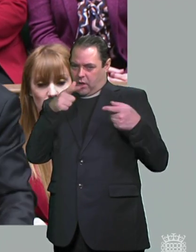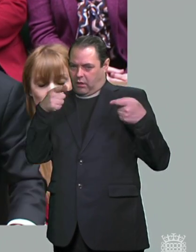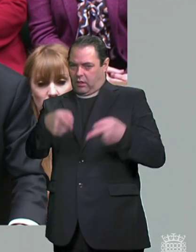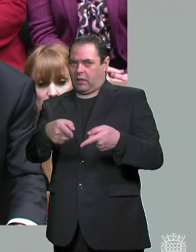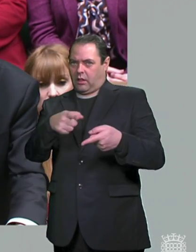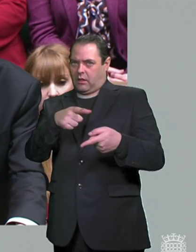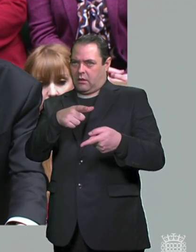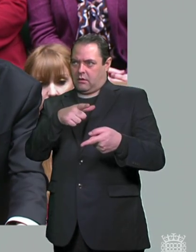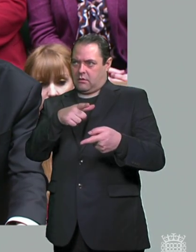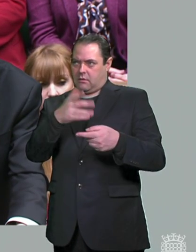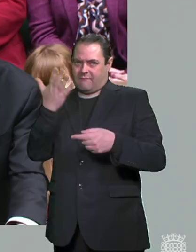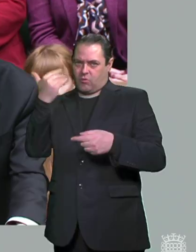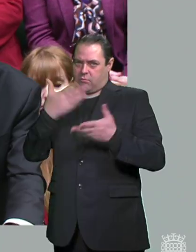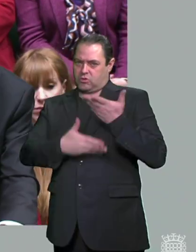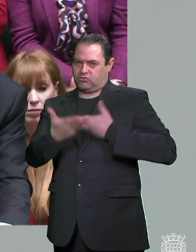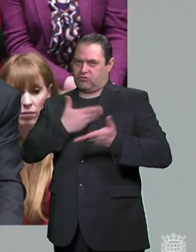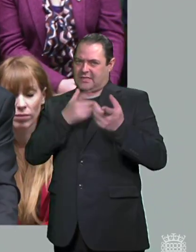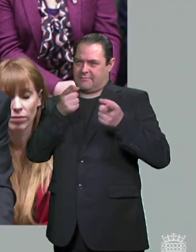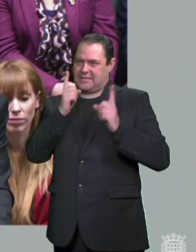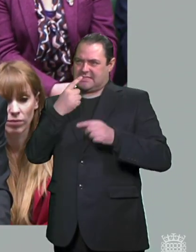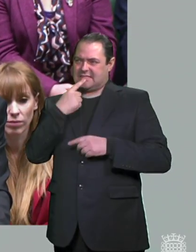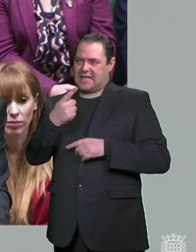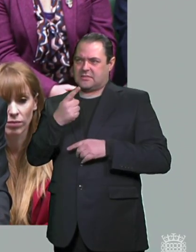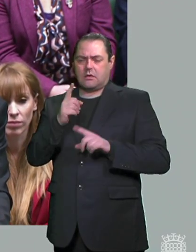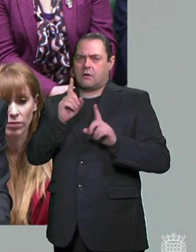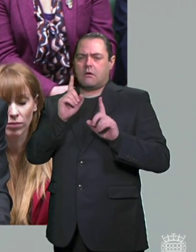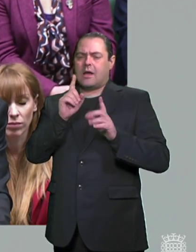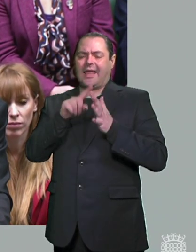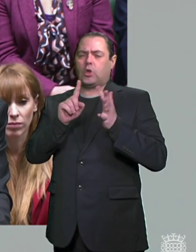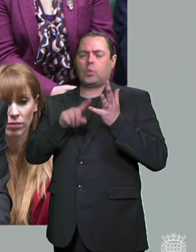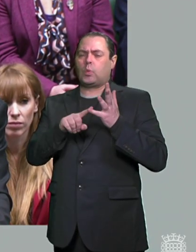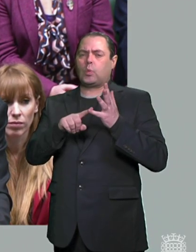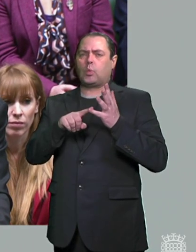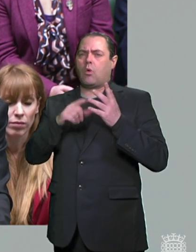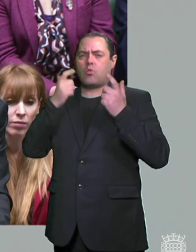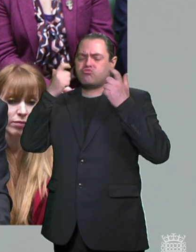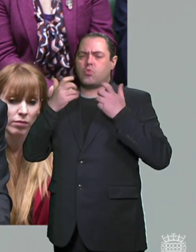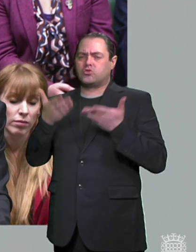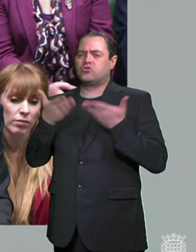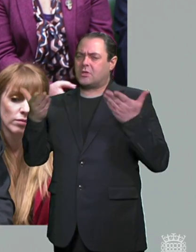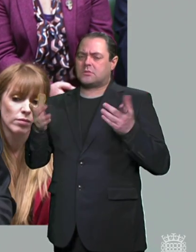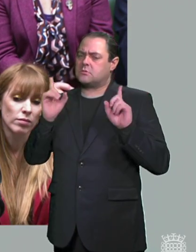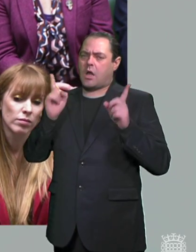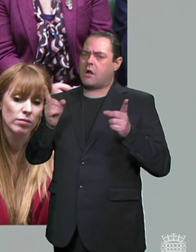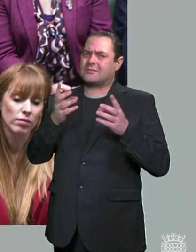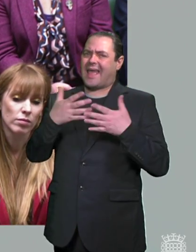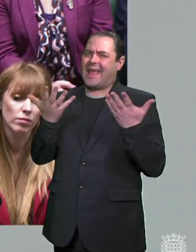The former trade Minister says there can be no role for the European Court of Justice in Northern Ireland.